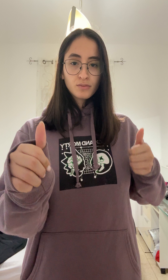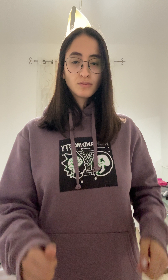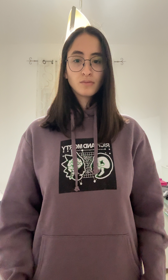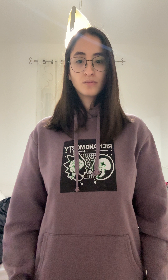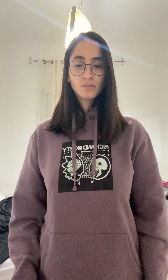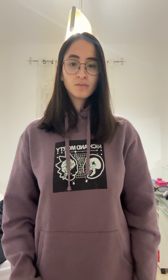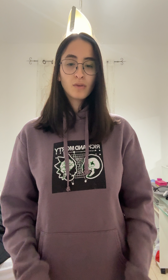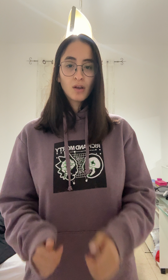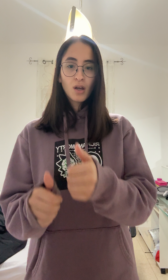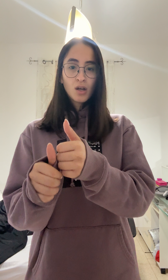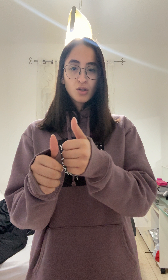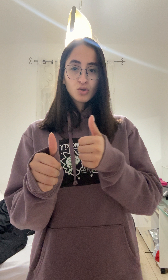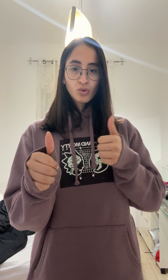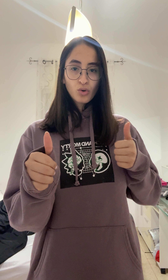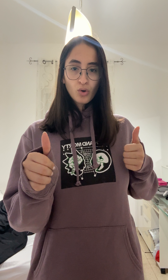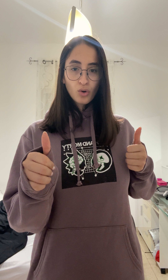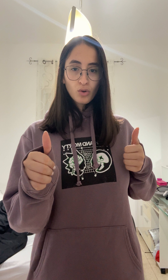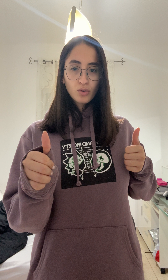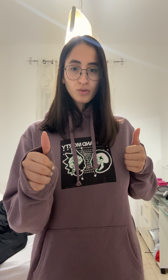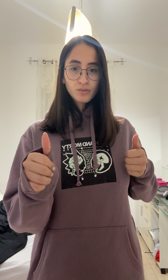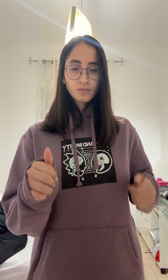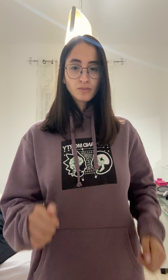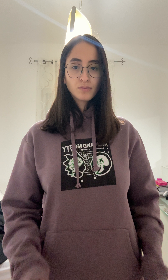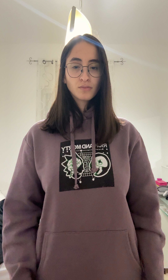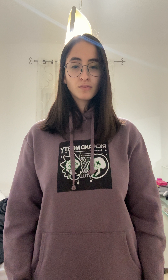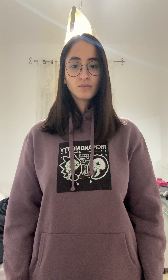תור